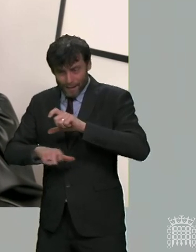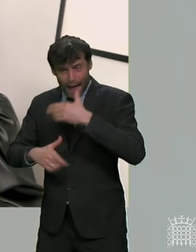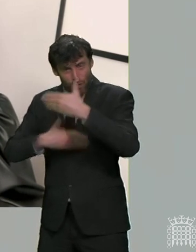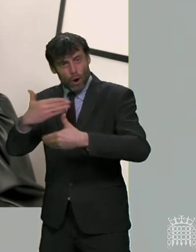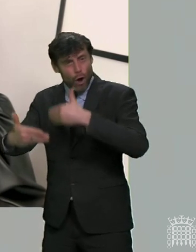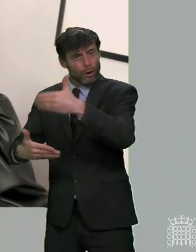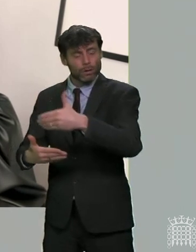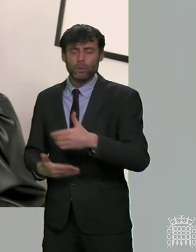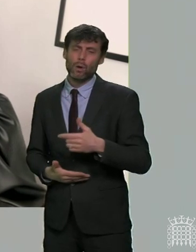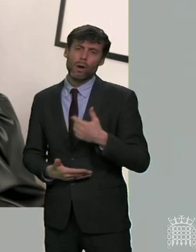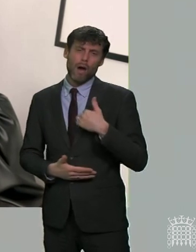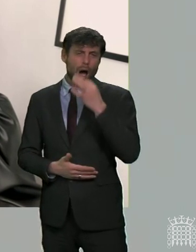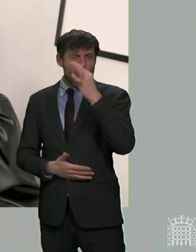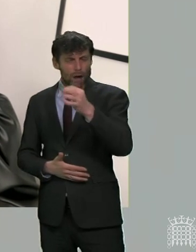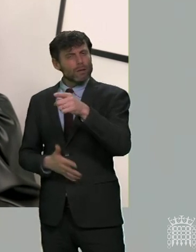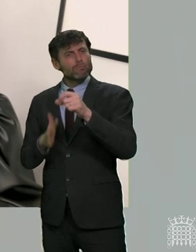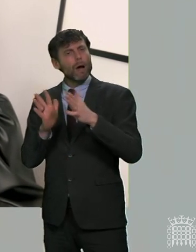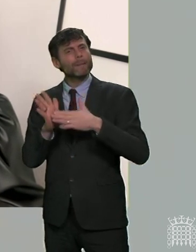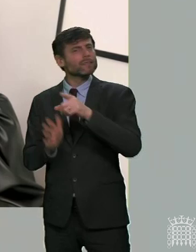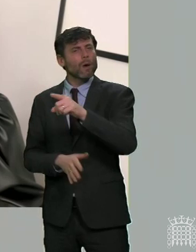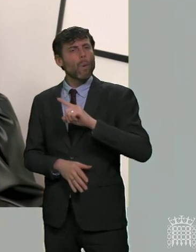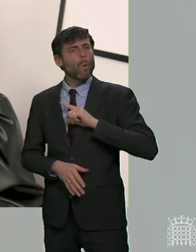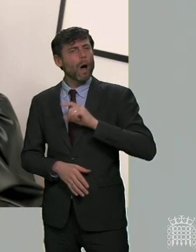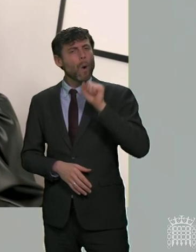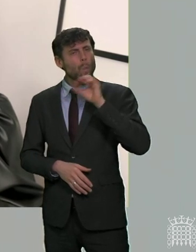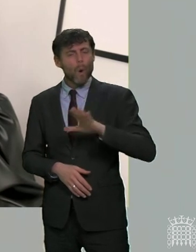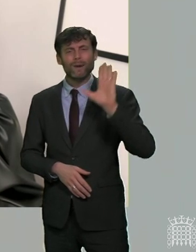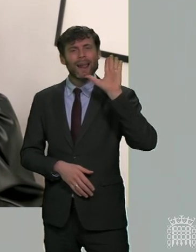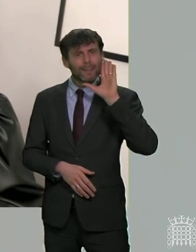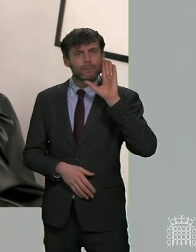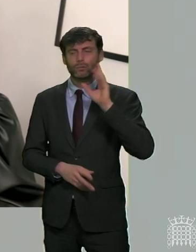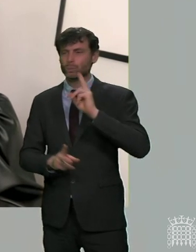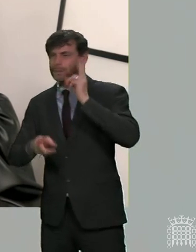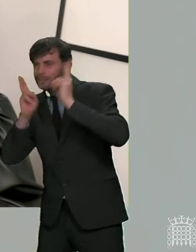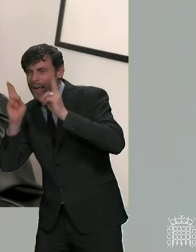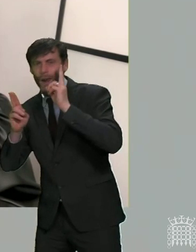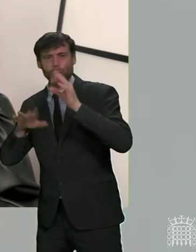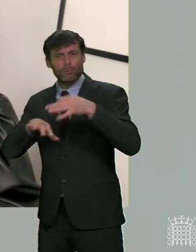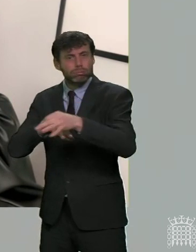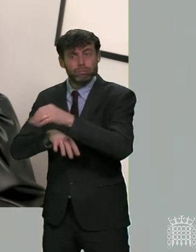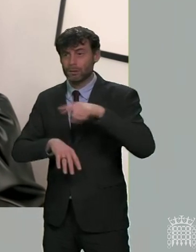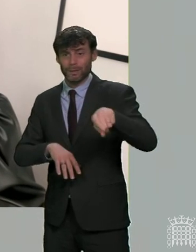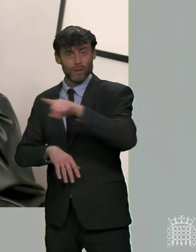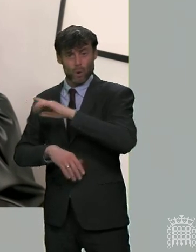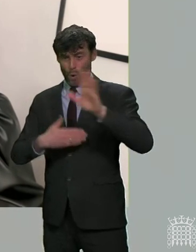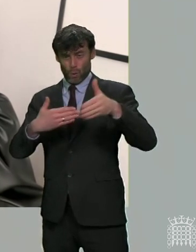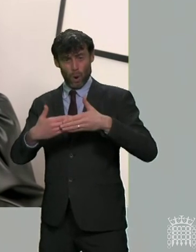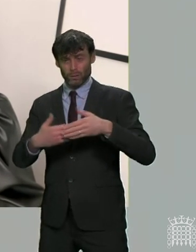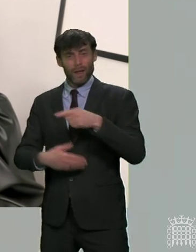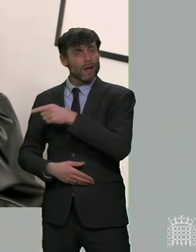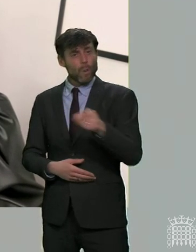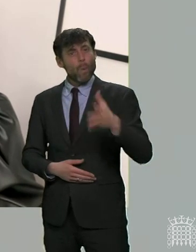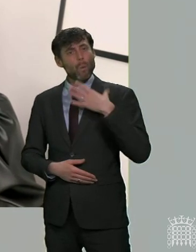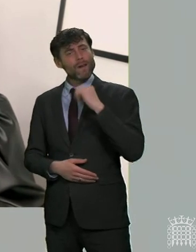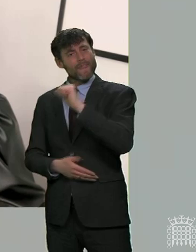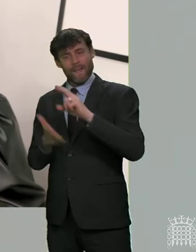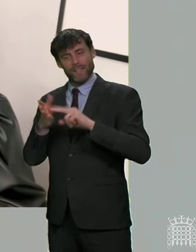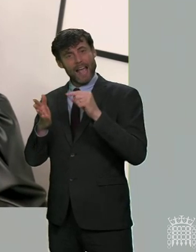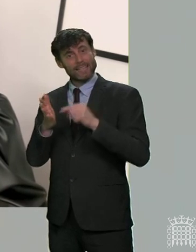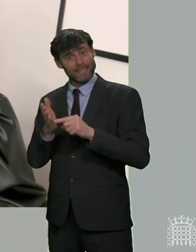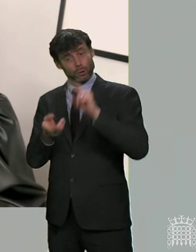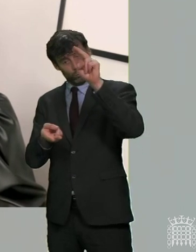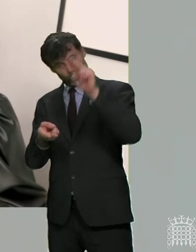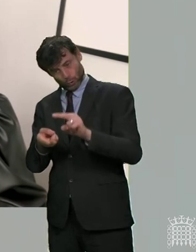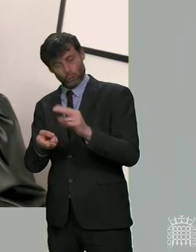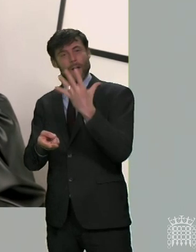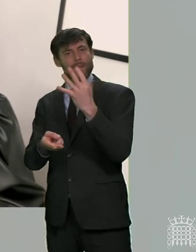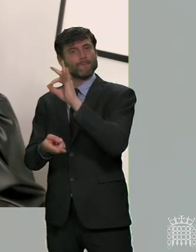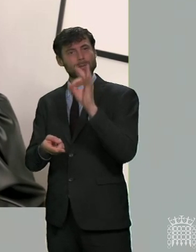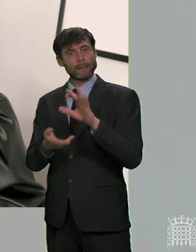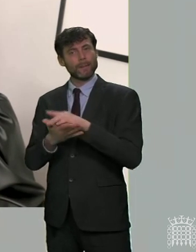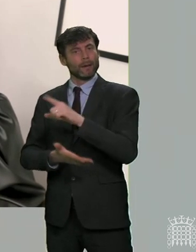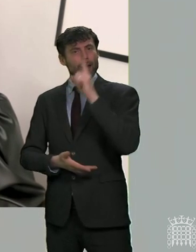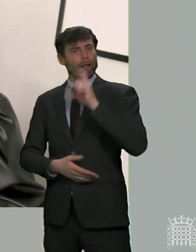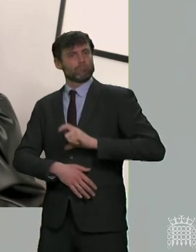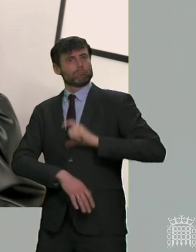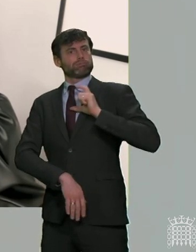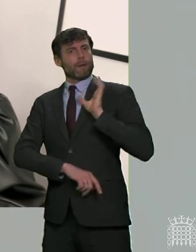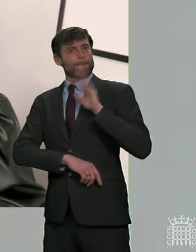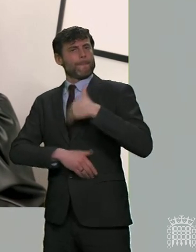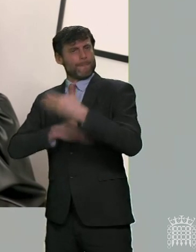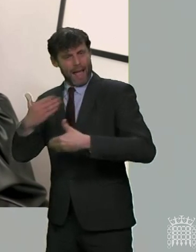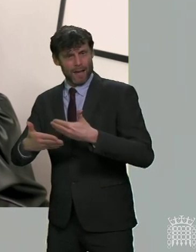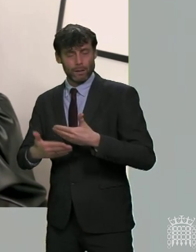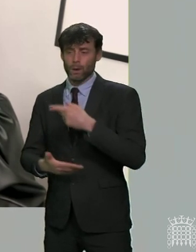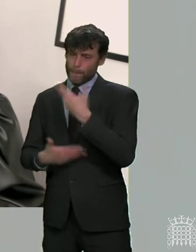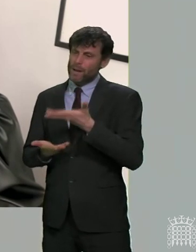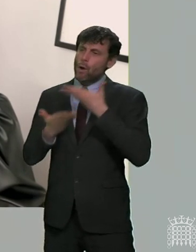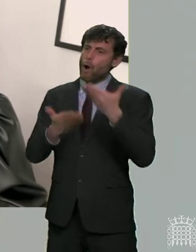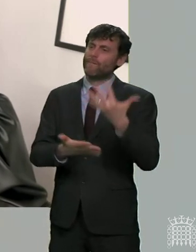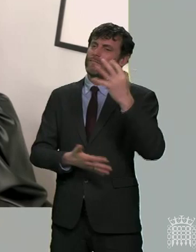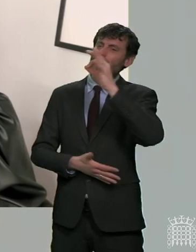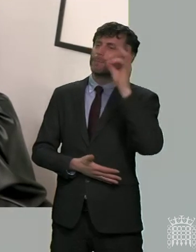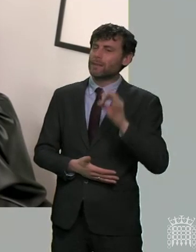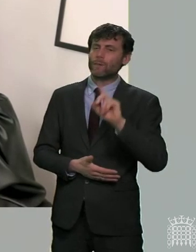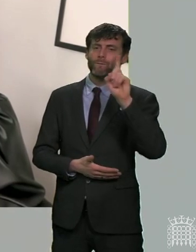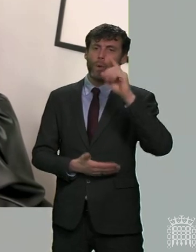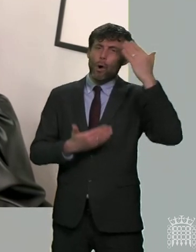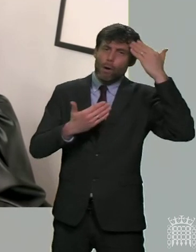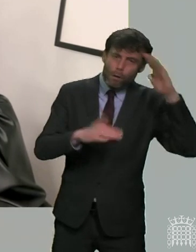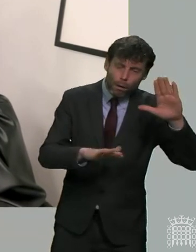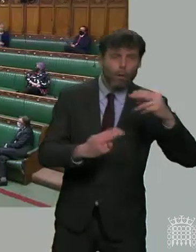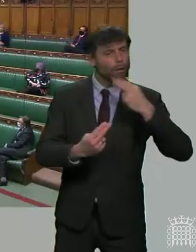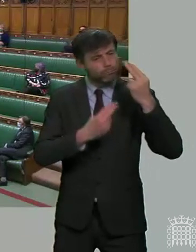Will the Prime Minister explain why his Government refuse to listen to the beauty industry, which is calling for VAT to be temporarily reduced to 5% for hair and beauty businesses, similar to what has happened to businesses in other sectors such as hospitality, tourism and culture?